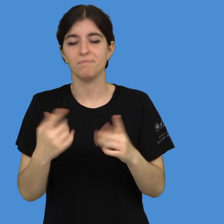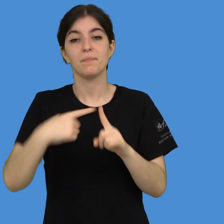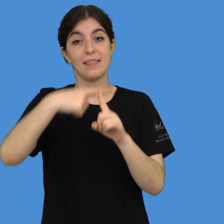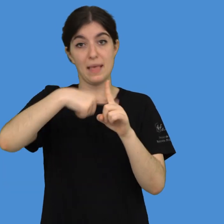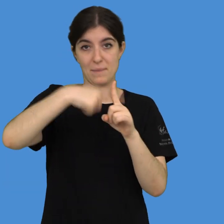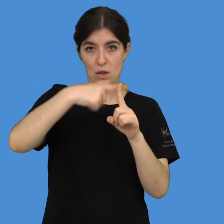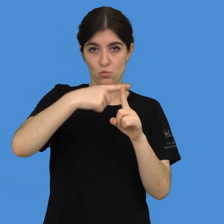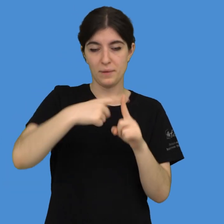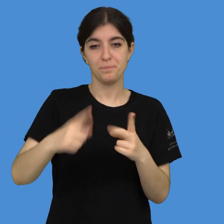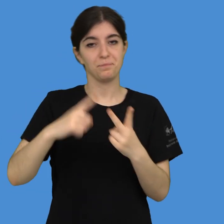nivel